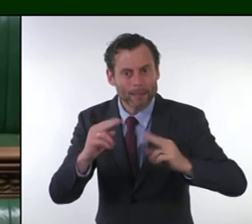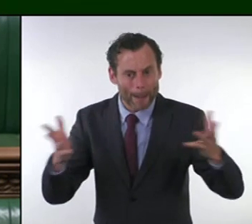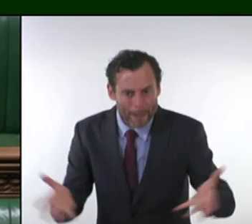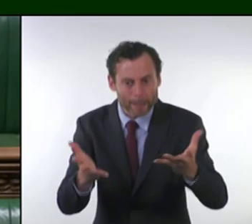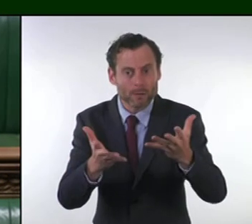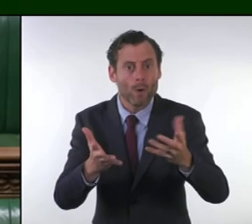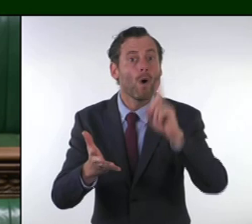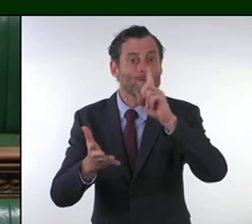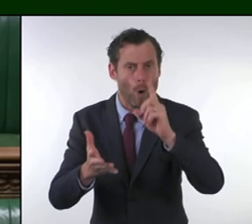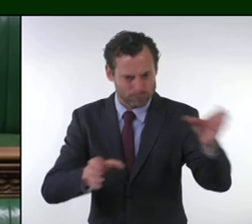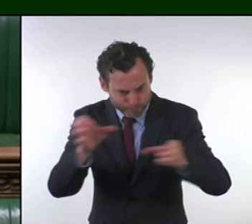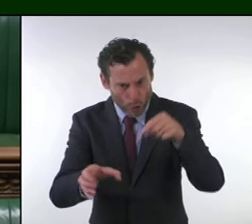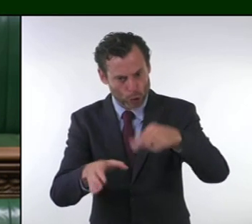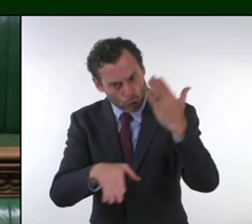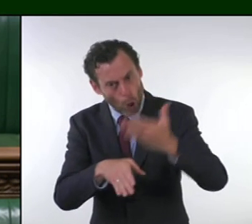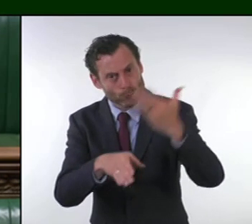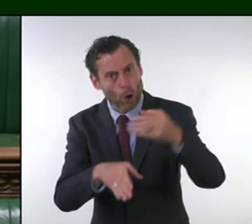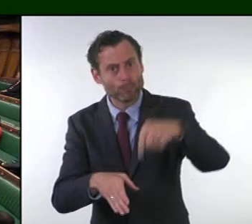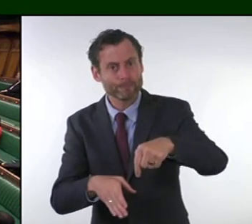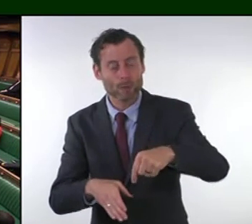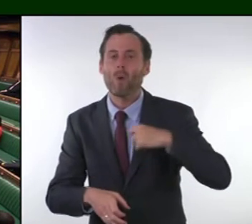The House will hear more about that shortly.